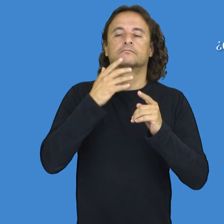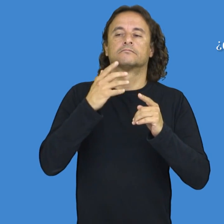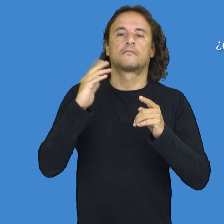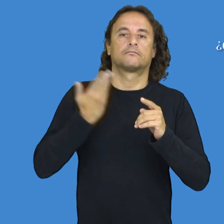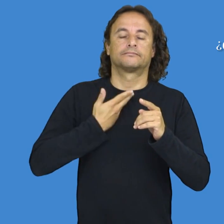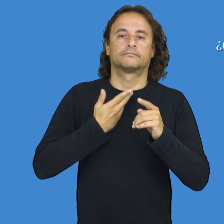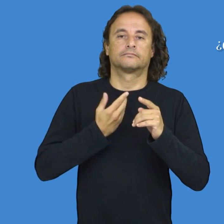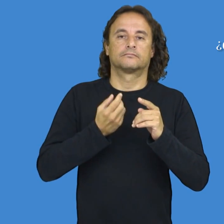afectar